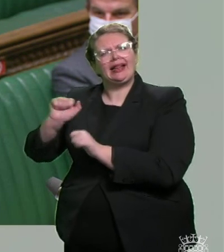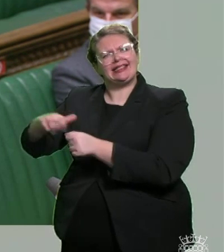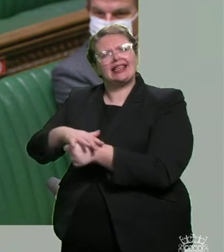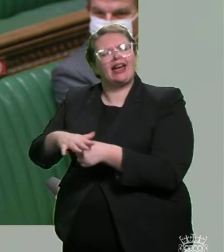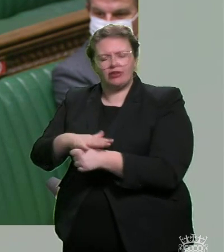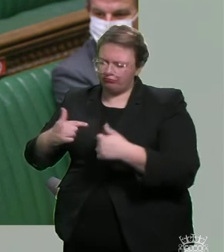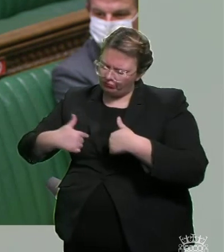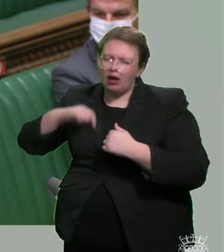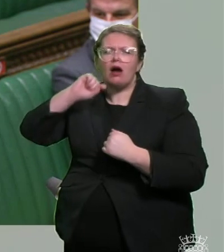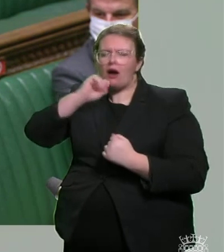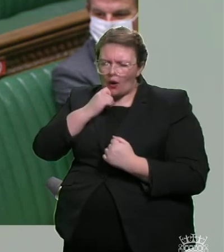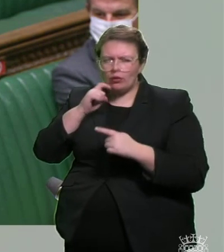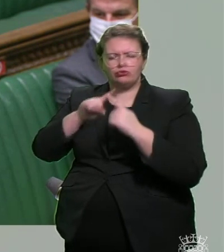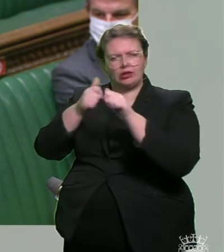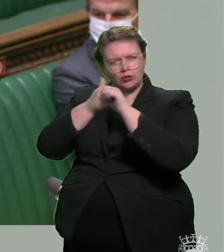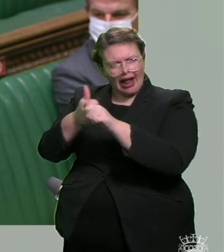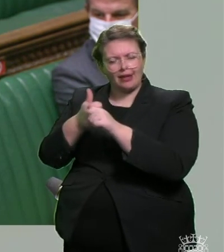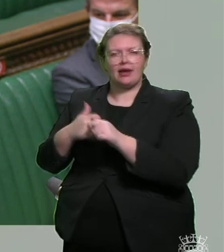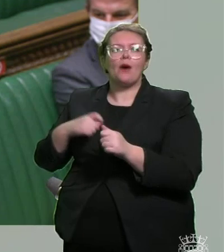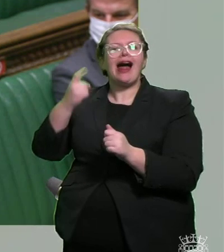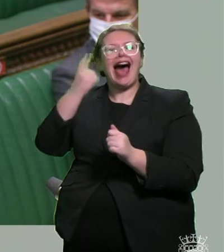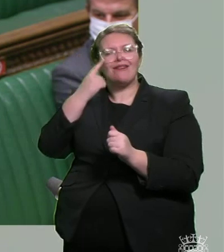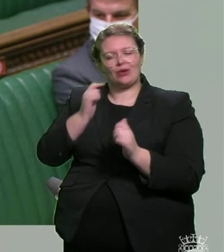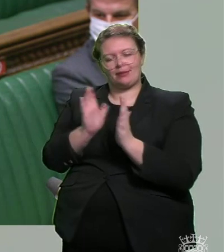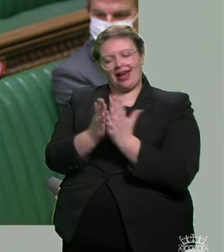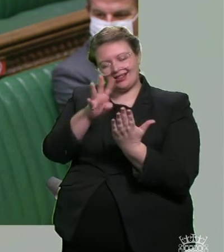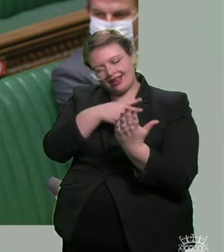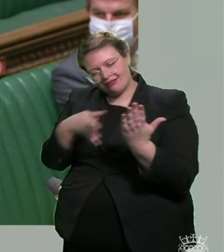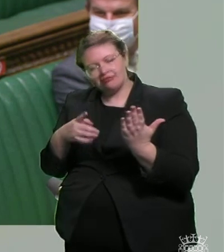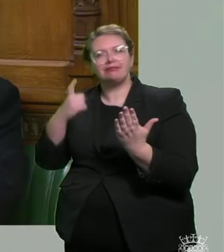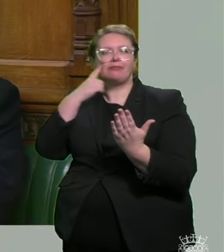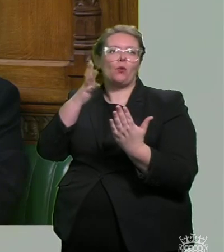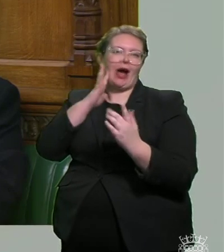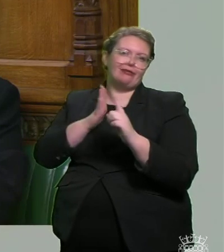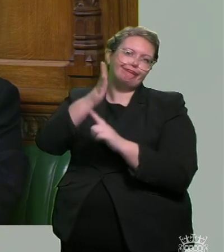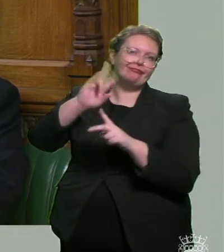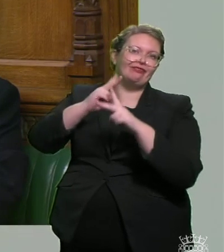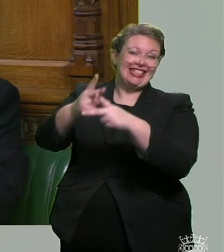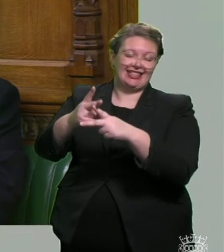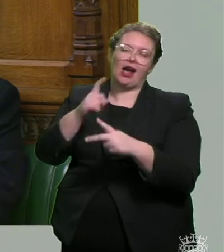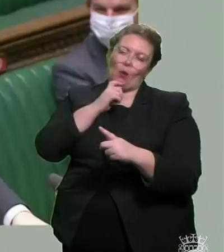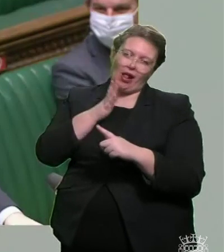I will do everything I can to help him and will check my diary commitments to see when I can get there.